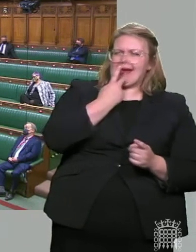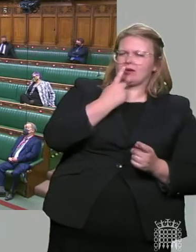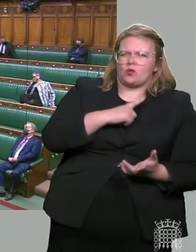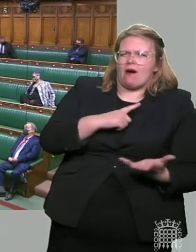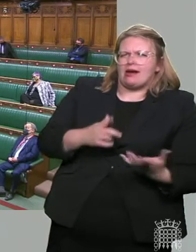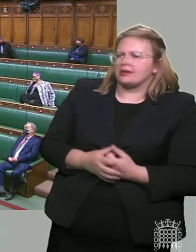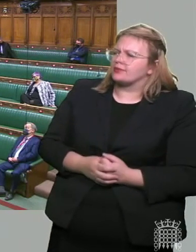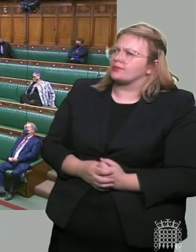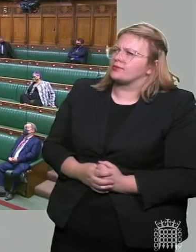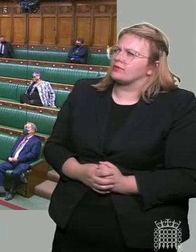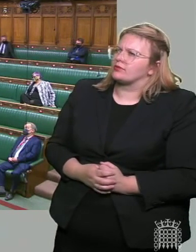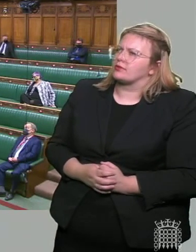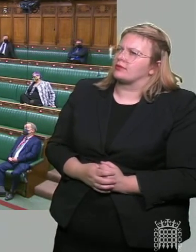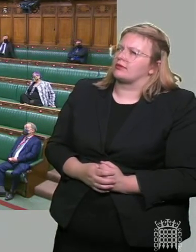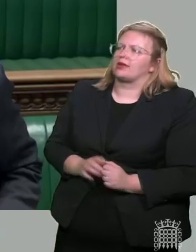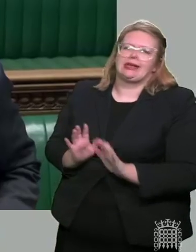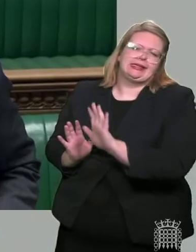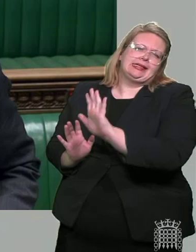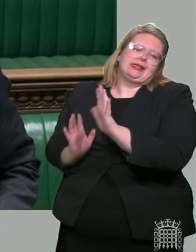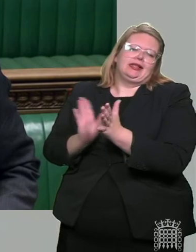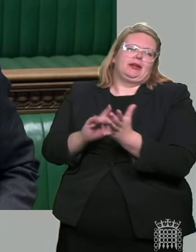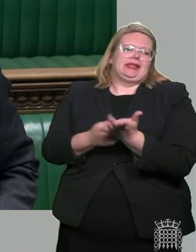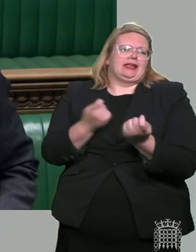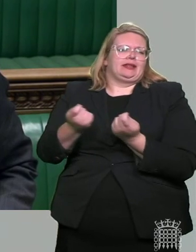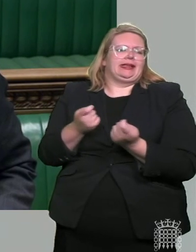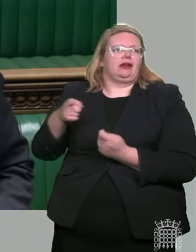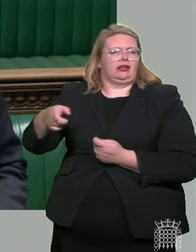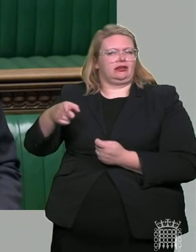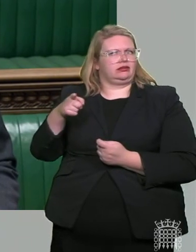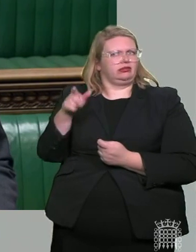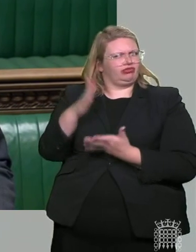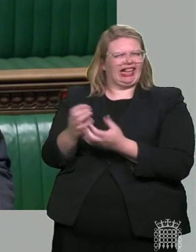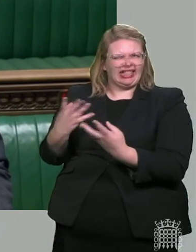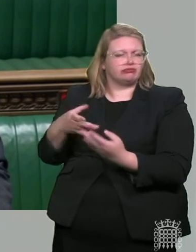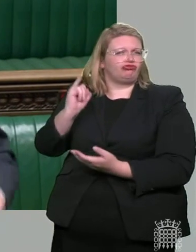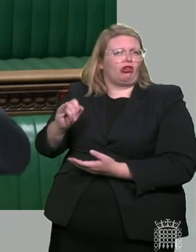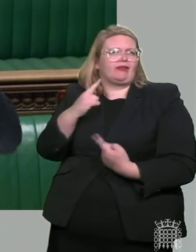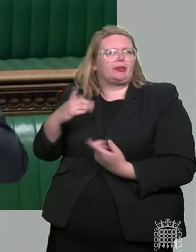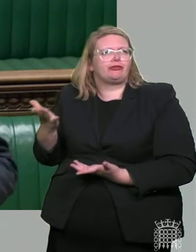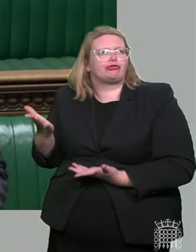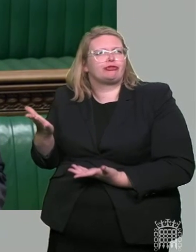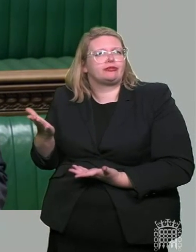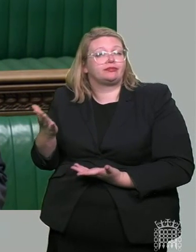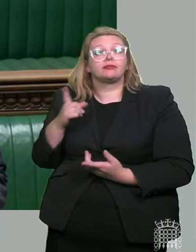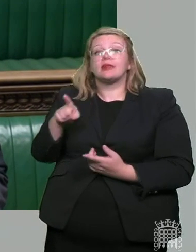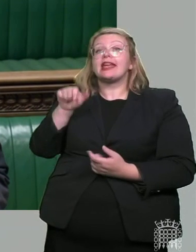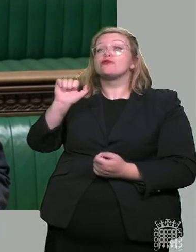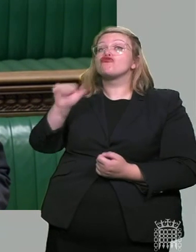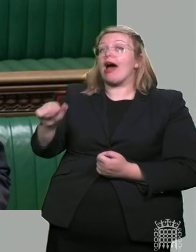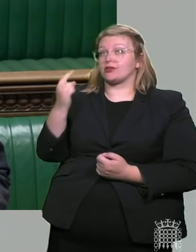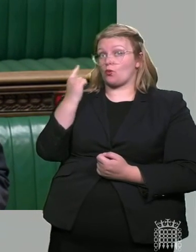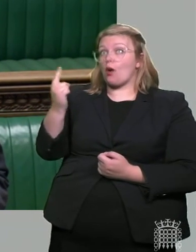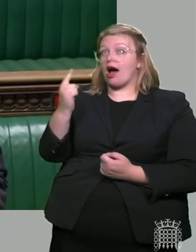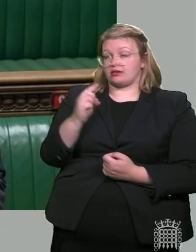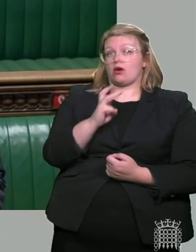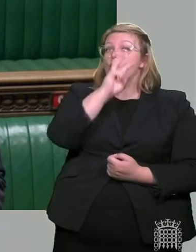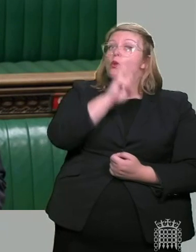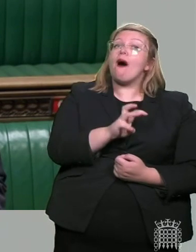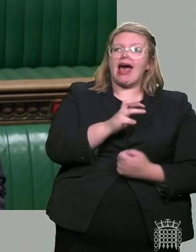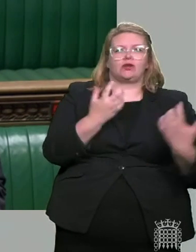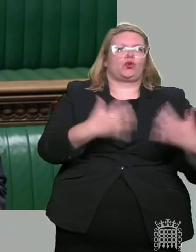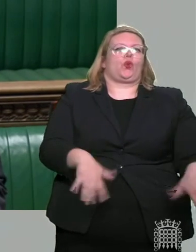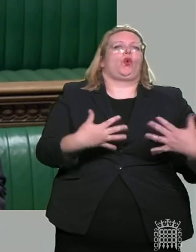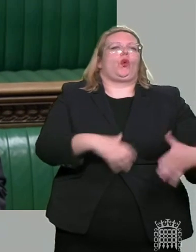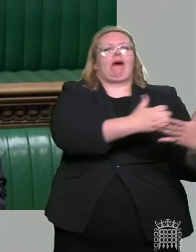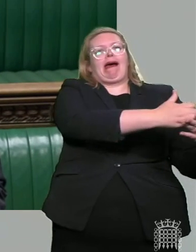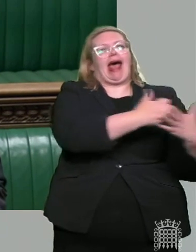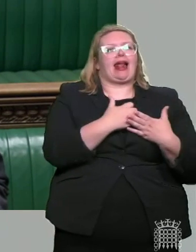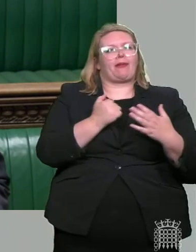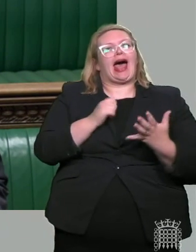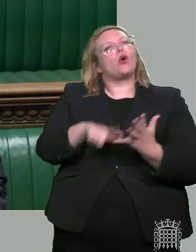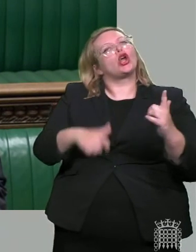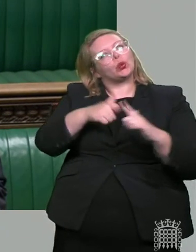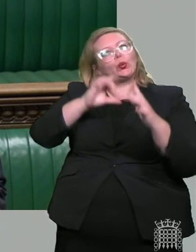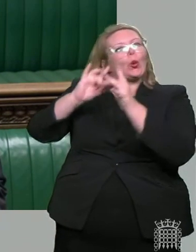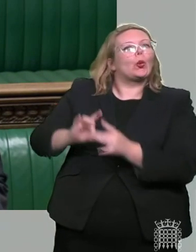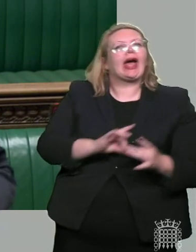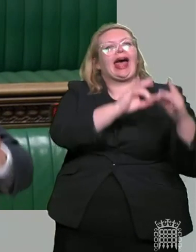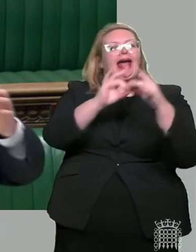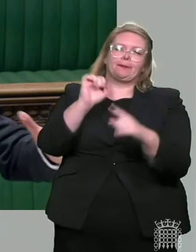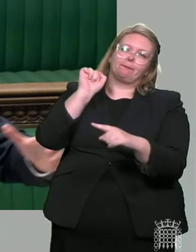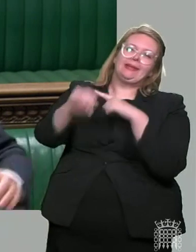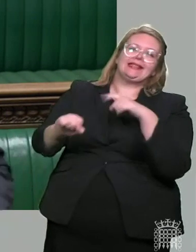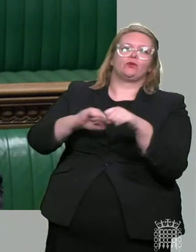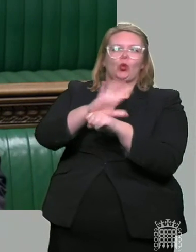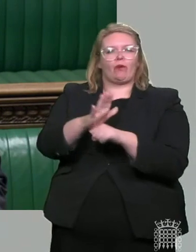I am afraid that the honourable Gentleman is completely wrong in what he says about tests, but he is right about one thing, which is that Wales has made an amazing contribution to our national fightback—our UK fightback—against covid.